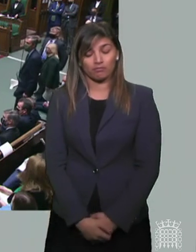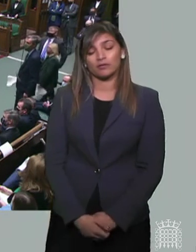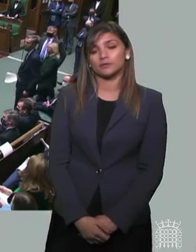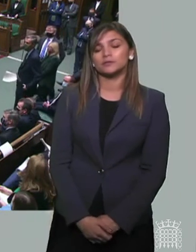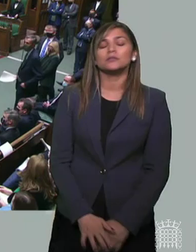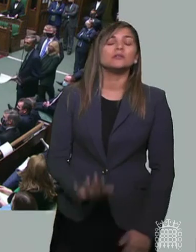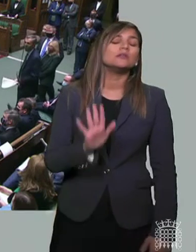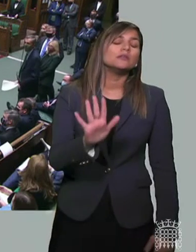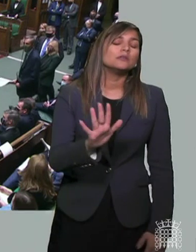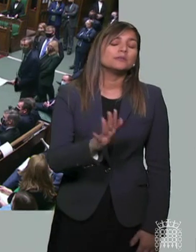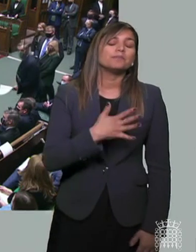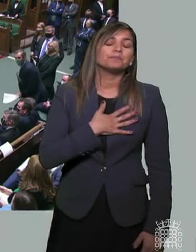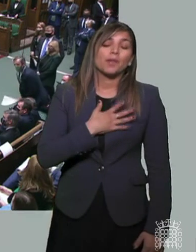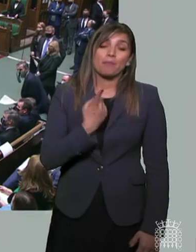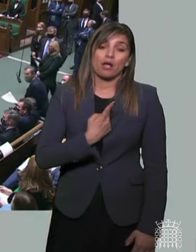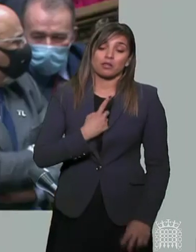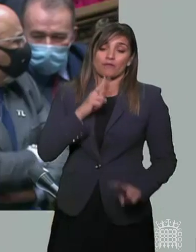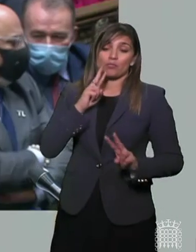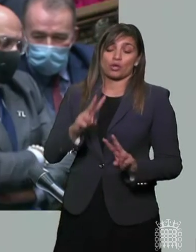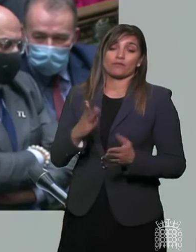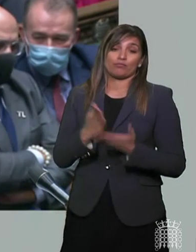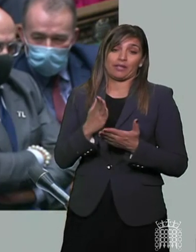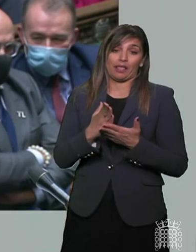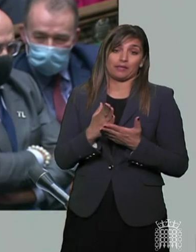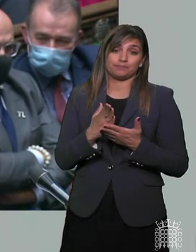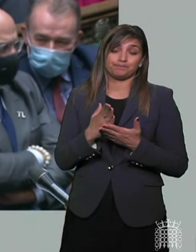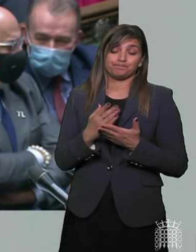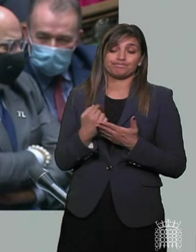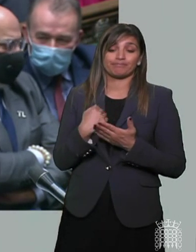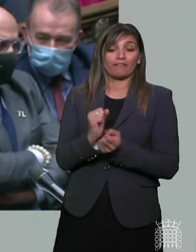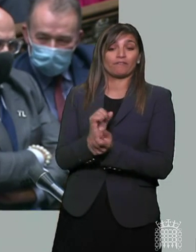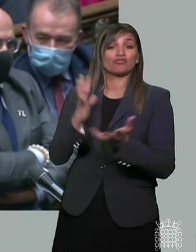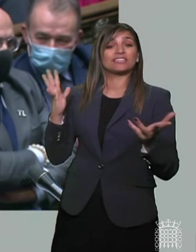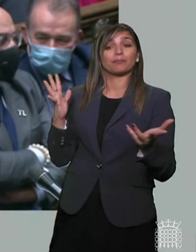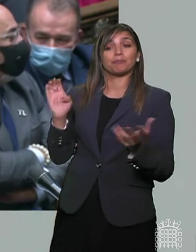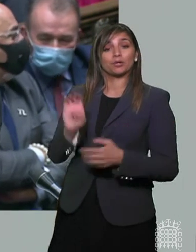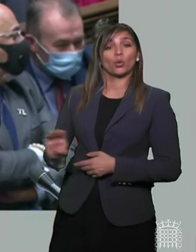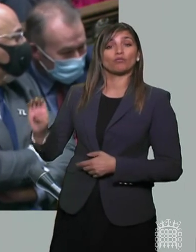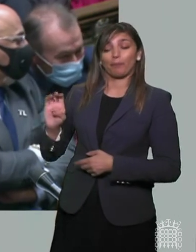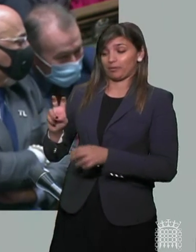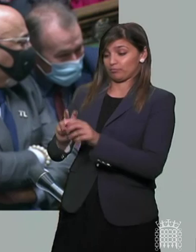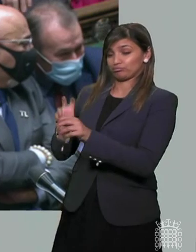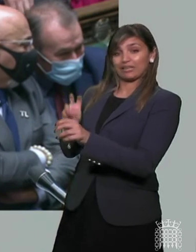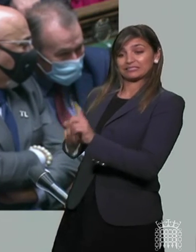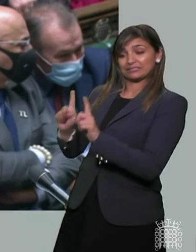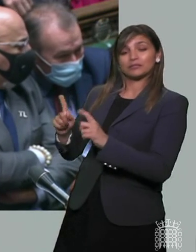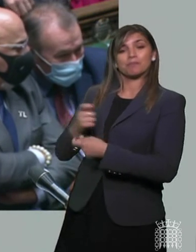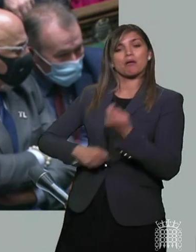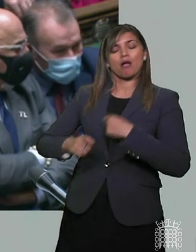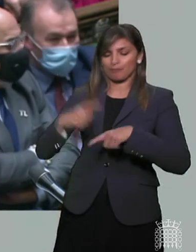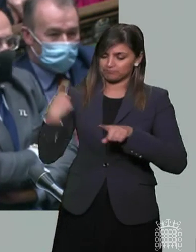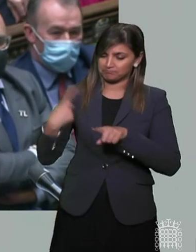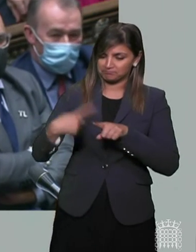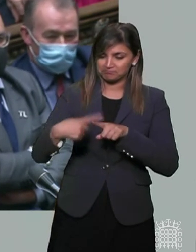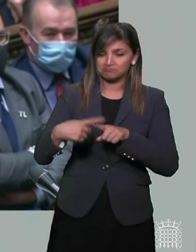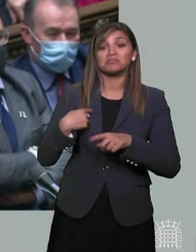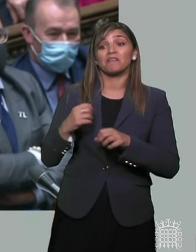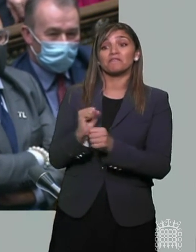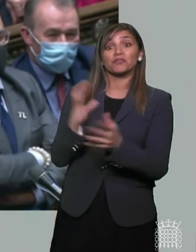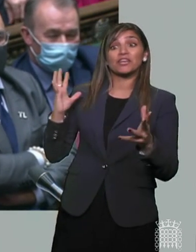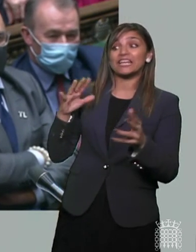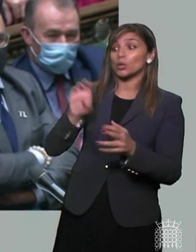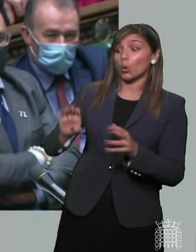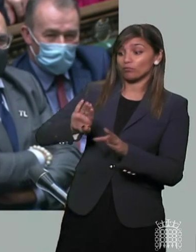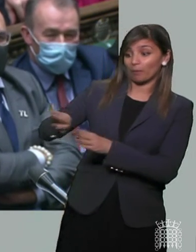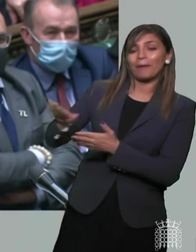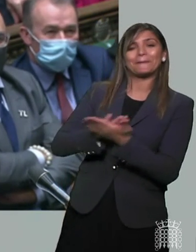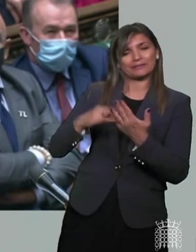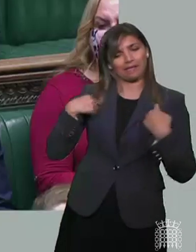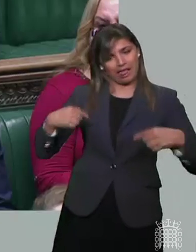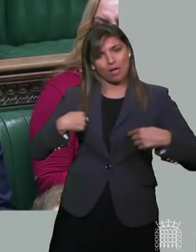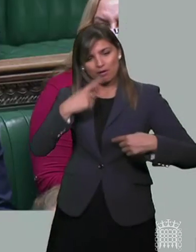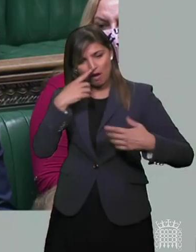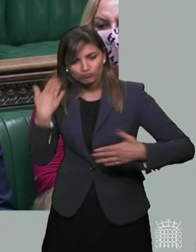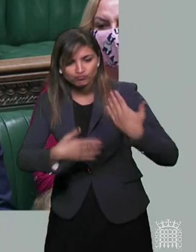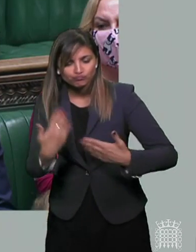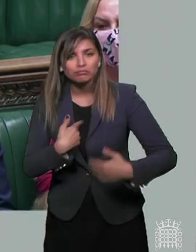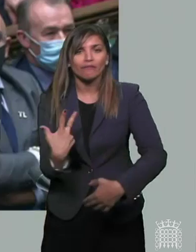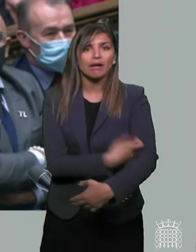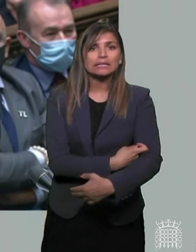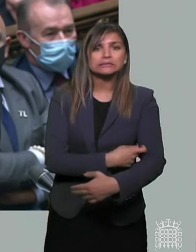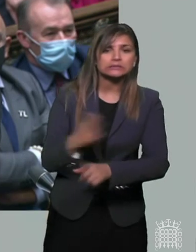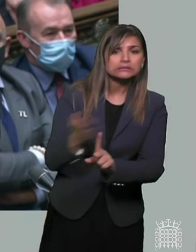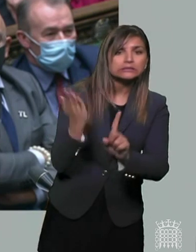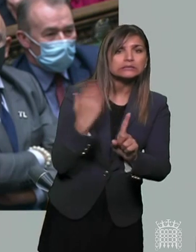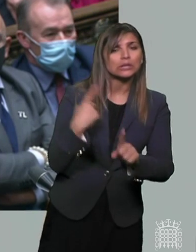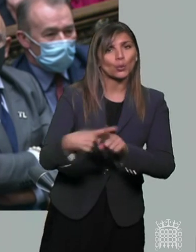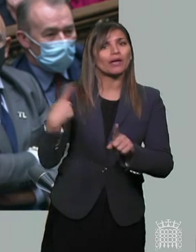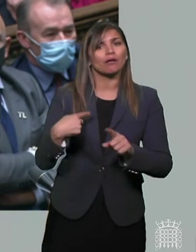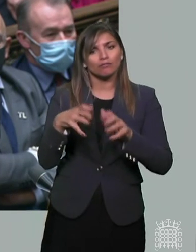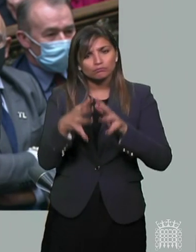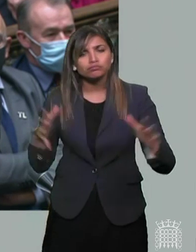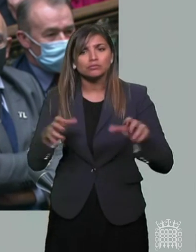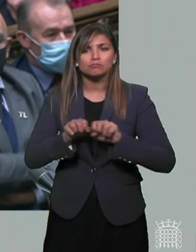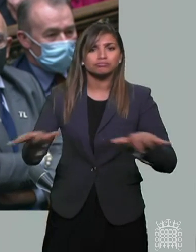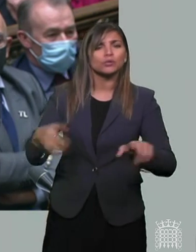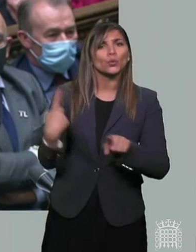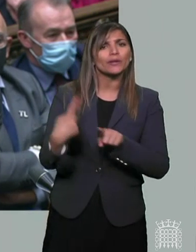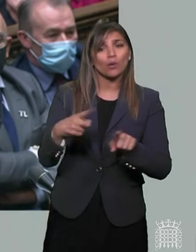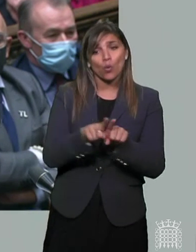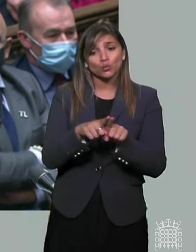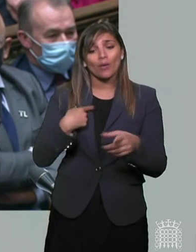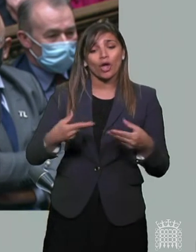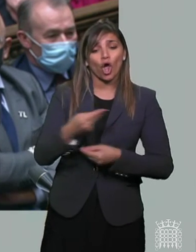What I observe is that actually it was our freedom from the rules of the European Union that enabled us to deliver the fastest vaccine roll-out in Europe and that has enabled us to have the fastest economic growth in the G7.